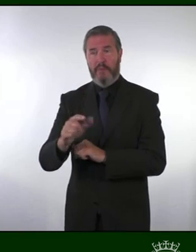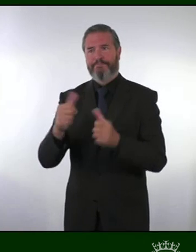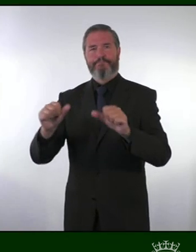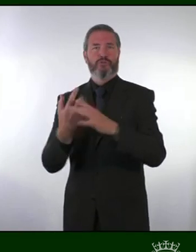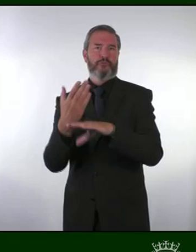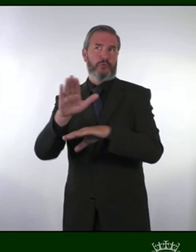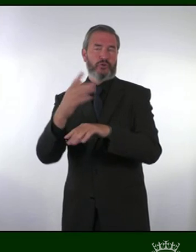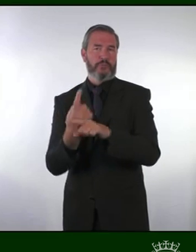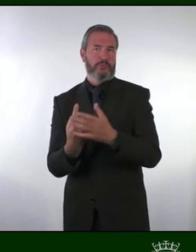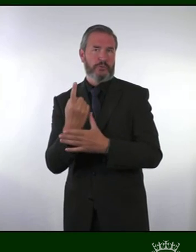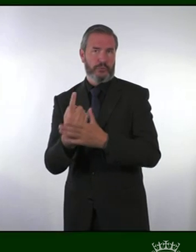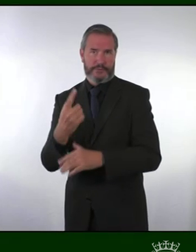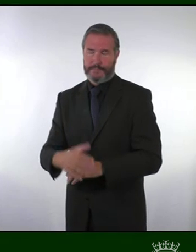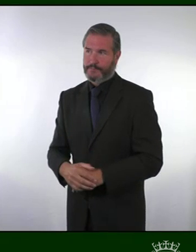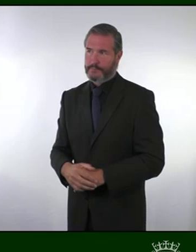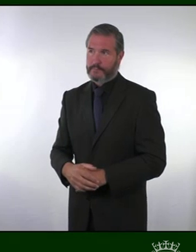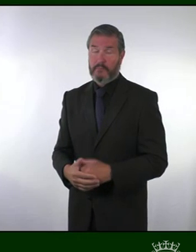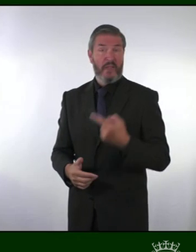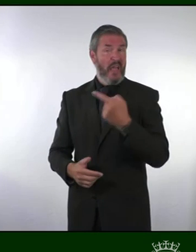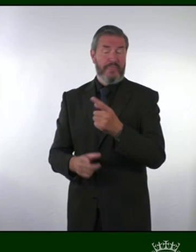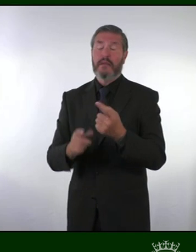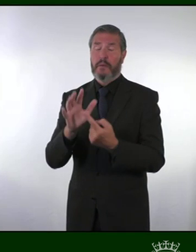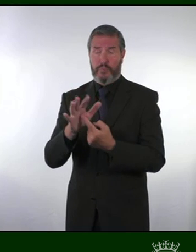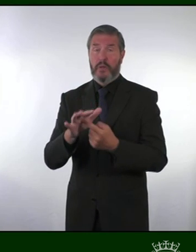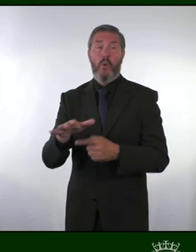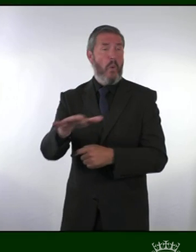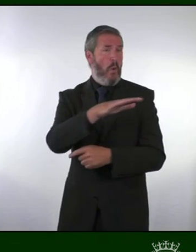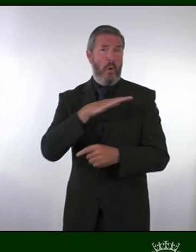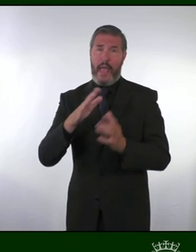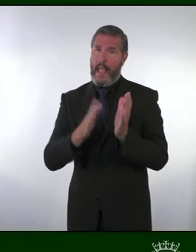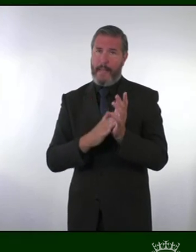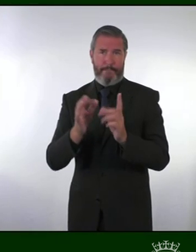The right honourable Gentleman raises an incredibly important point.